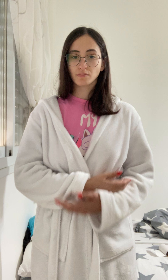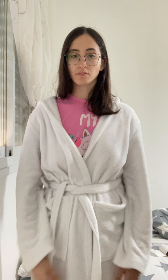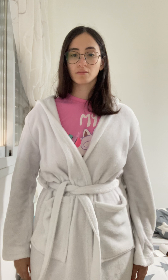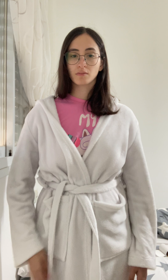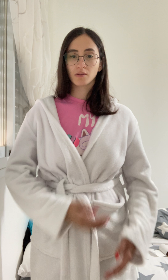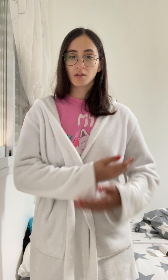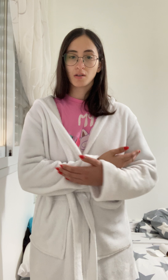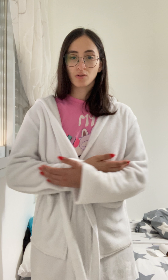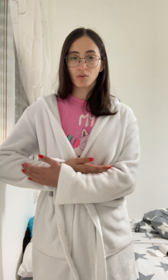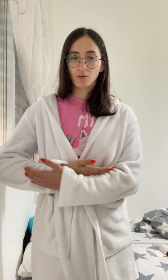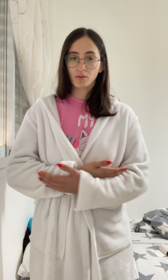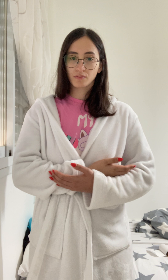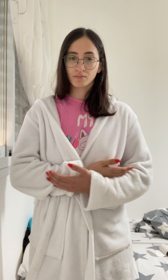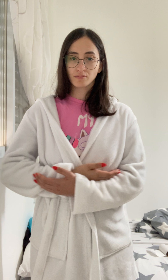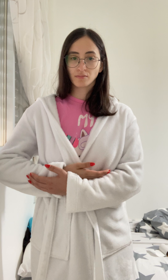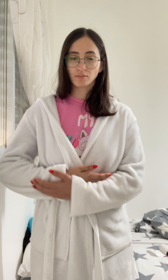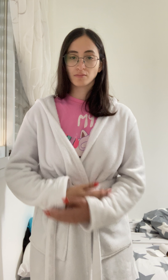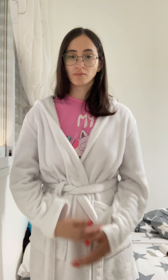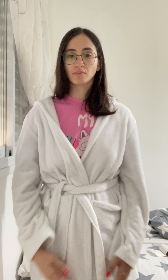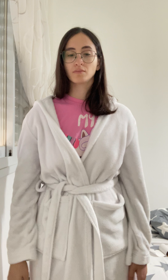תינוק